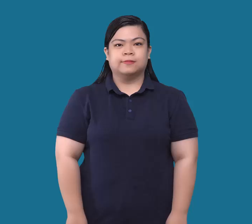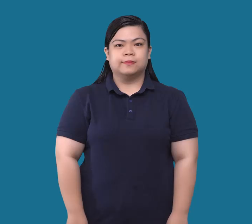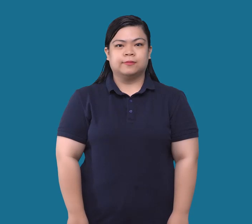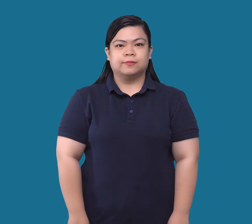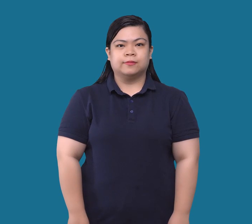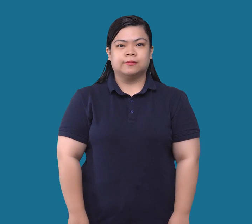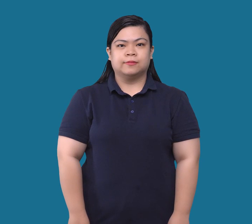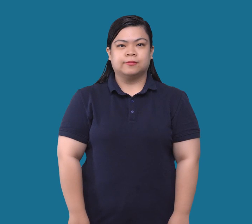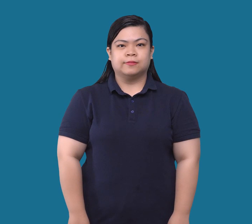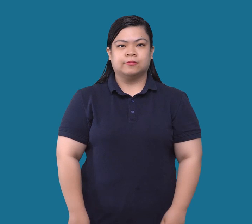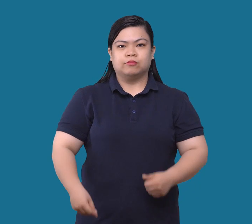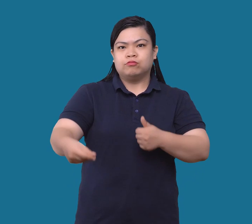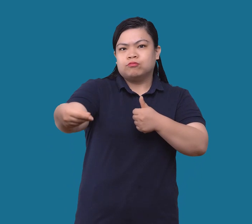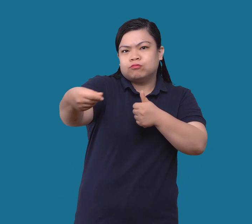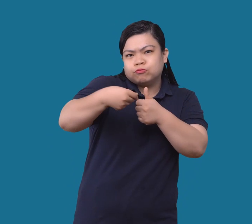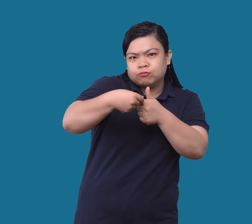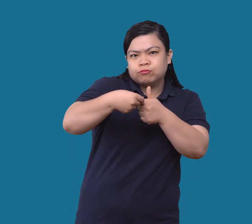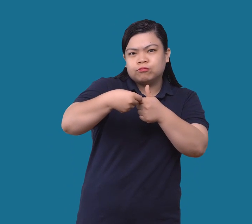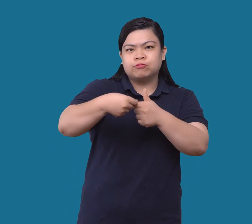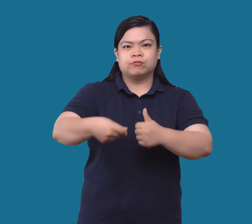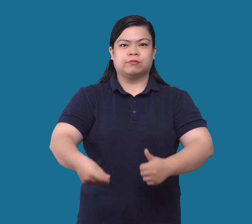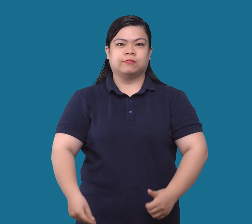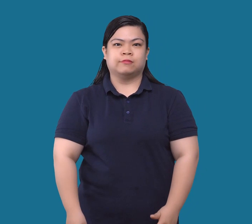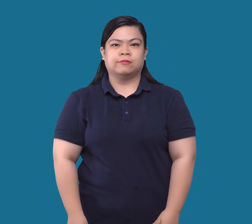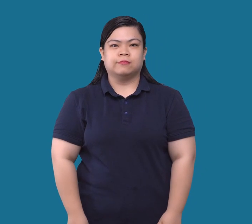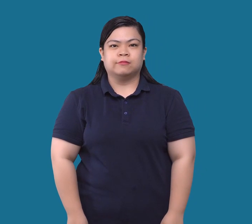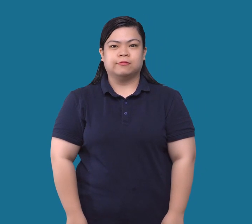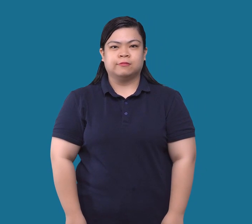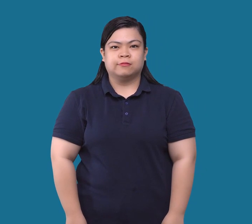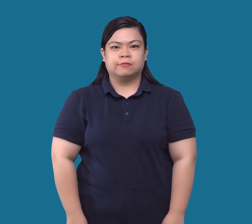thù lao